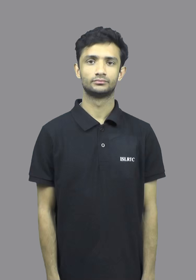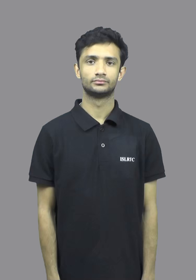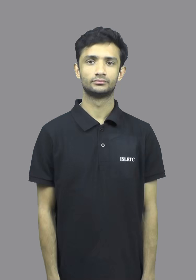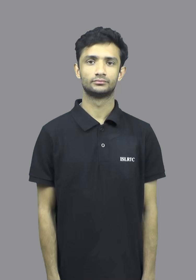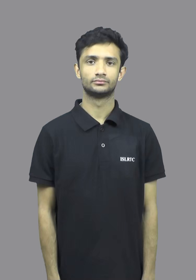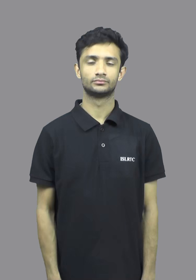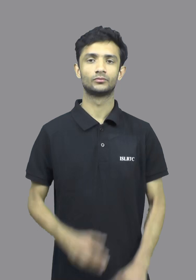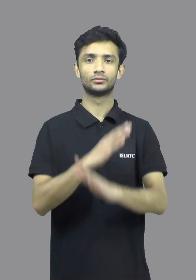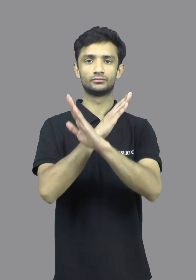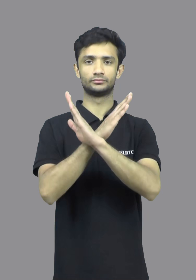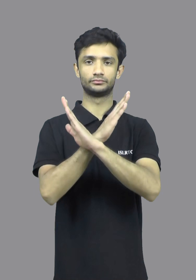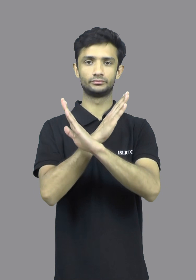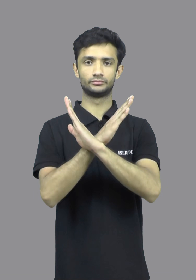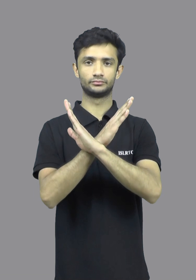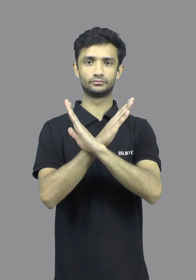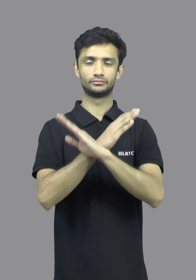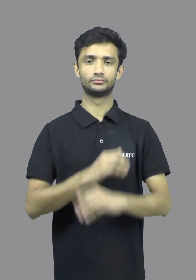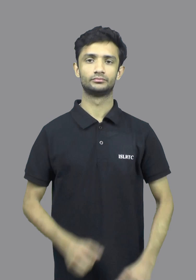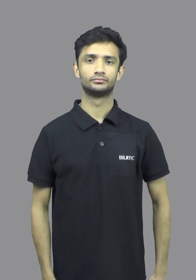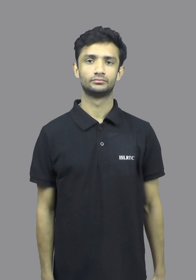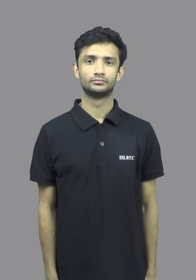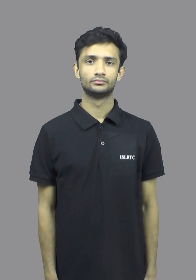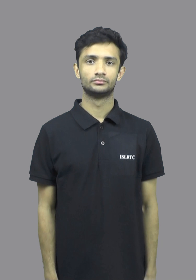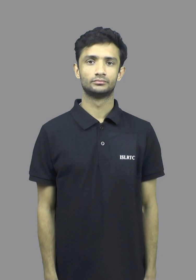Zambia